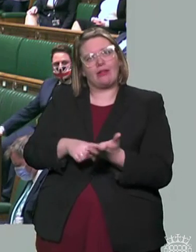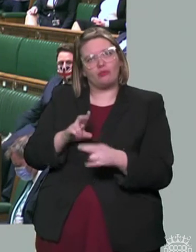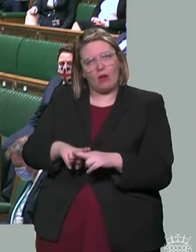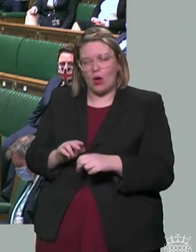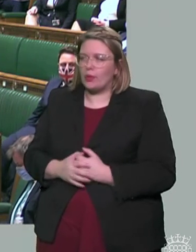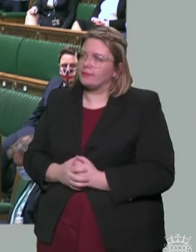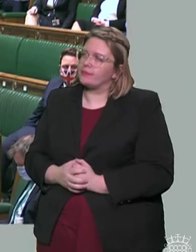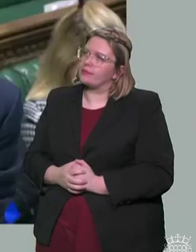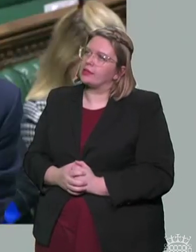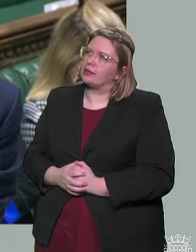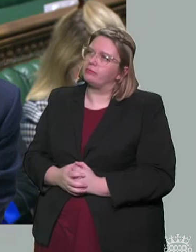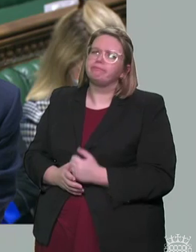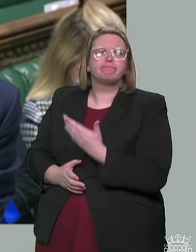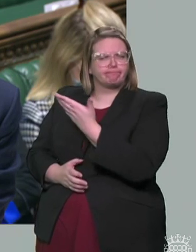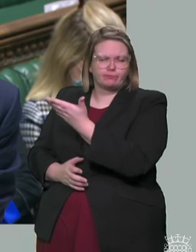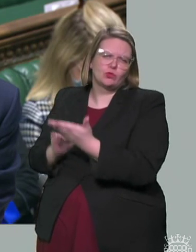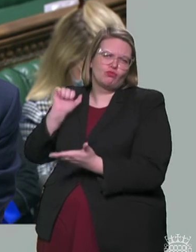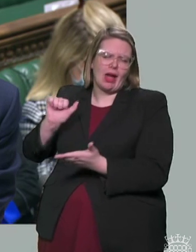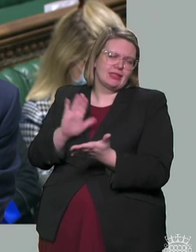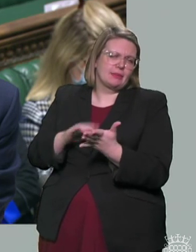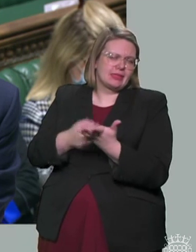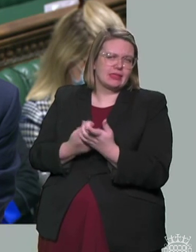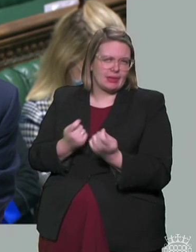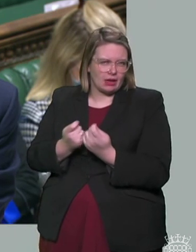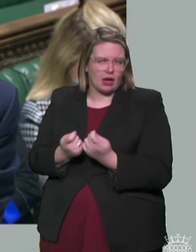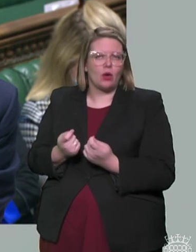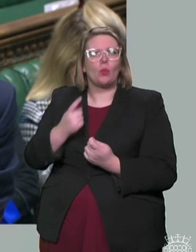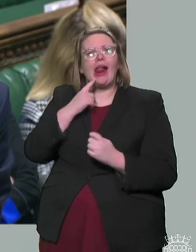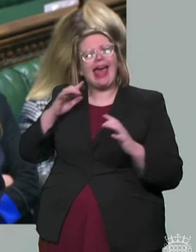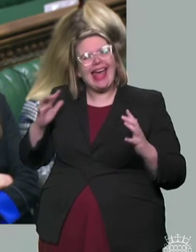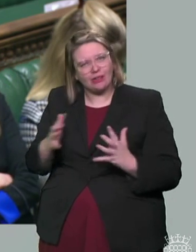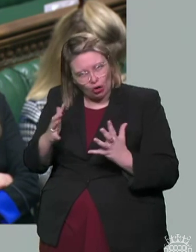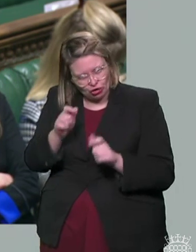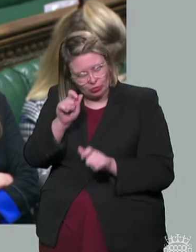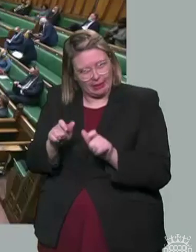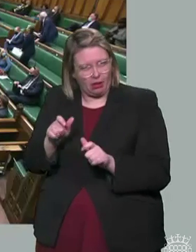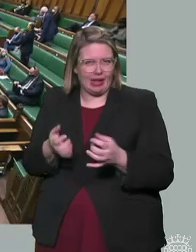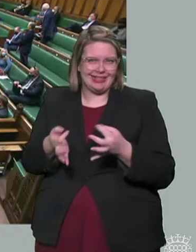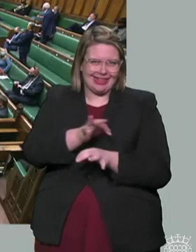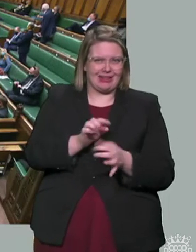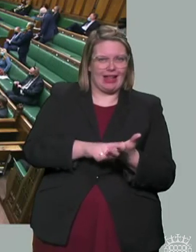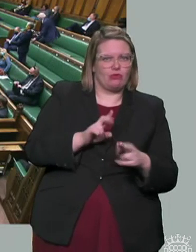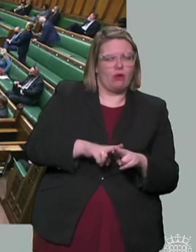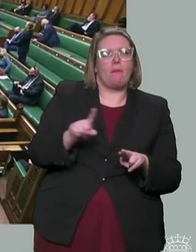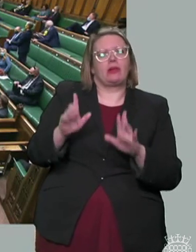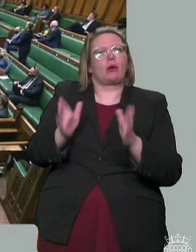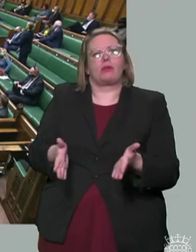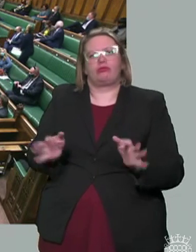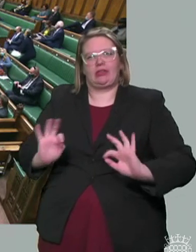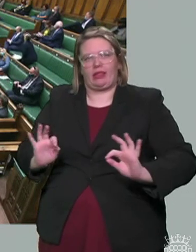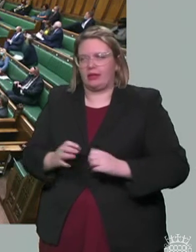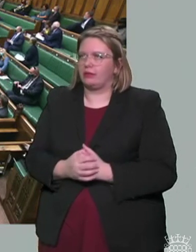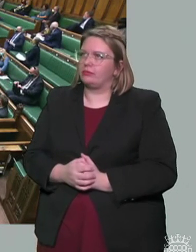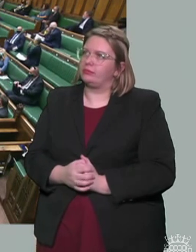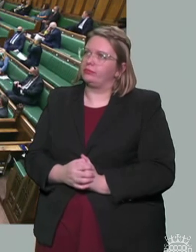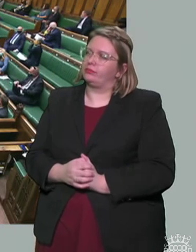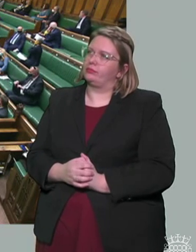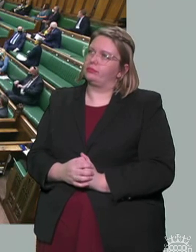That is right. We will encourage people to do so, but it will not be compulsory.